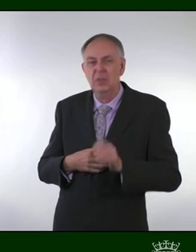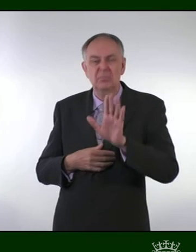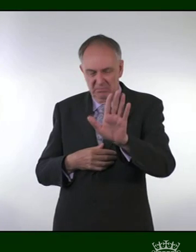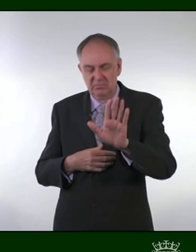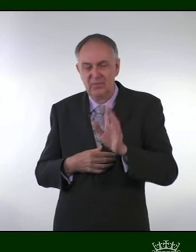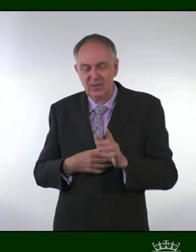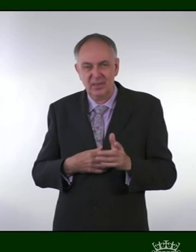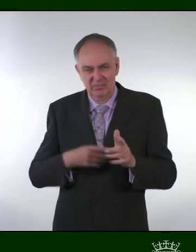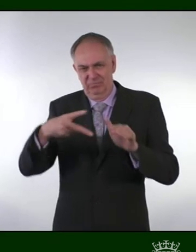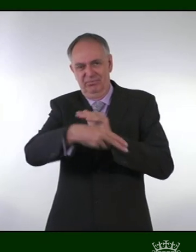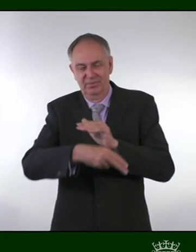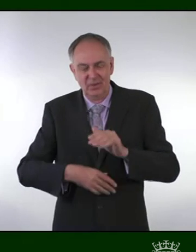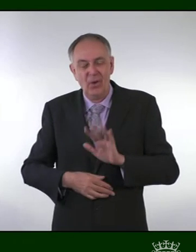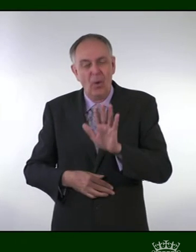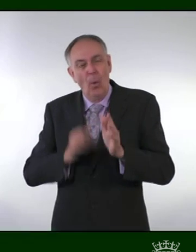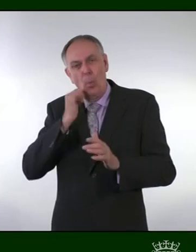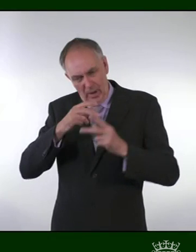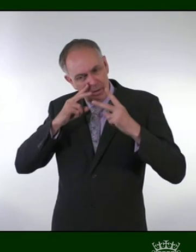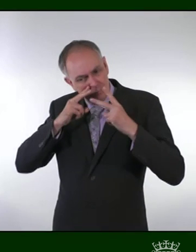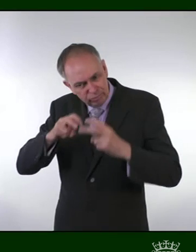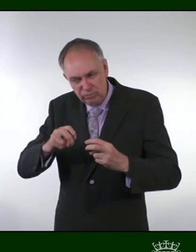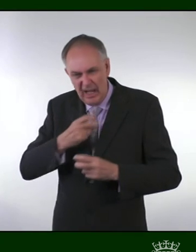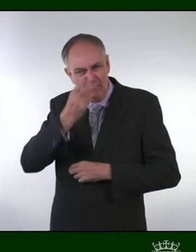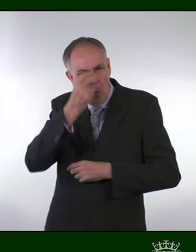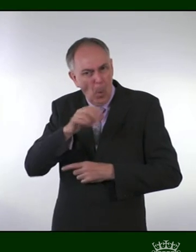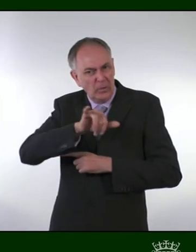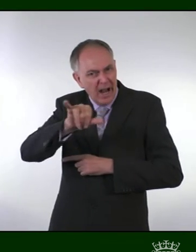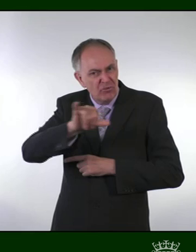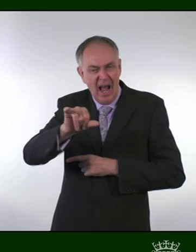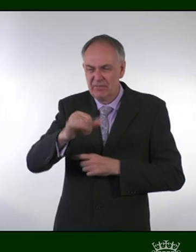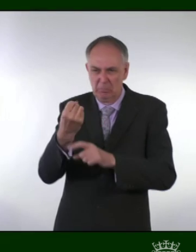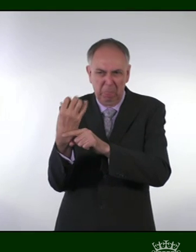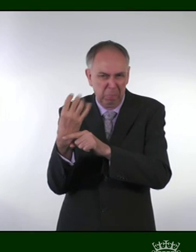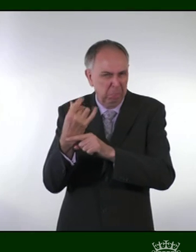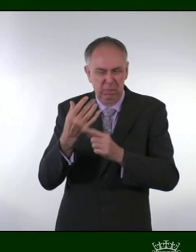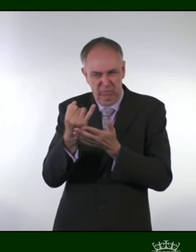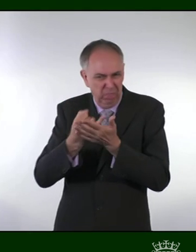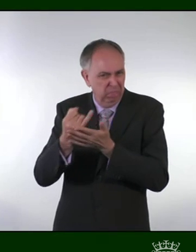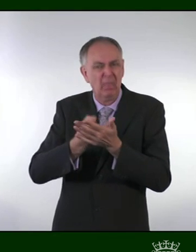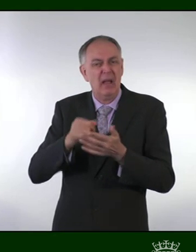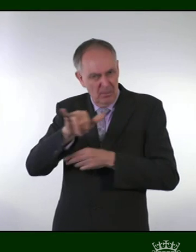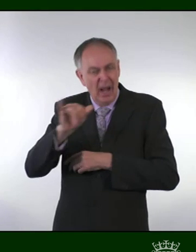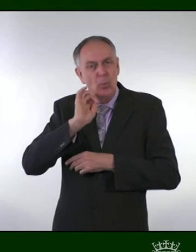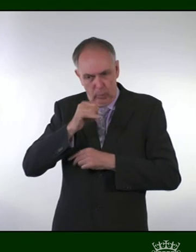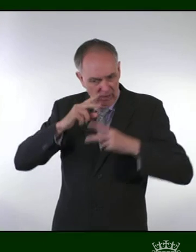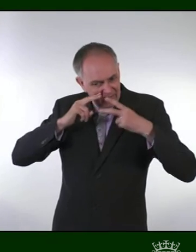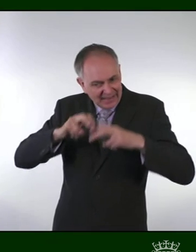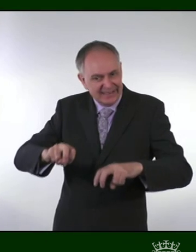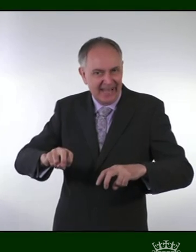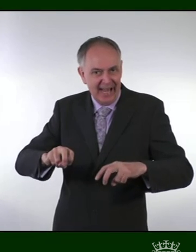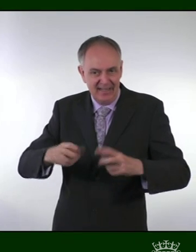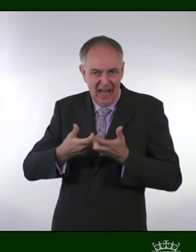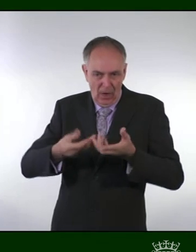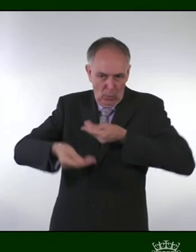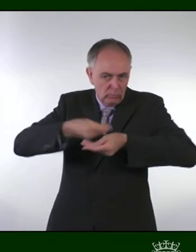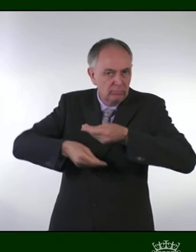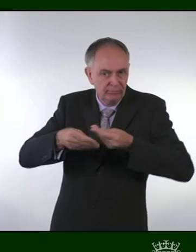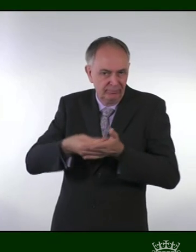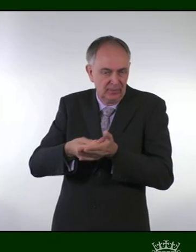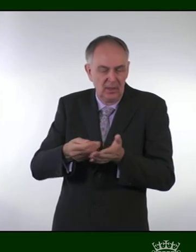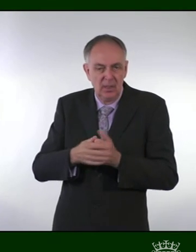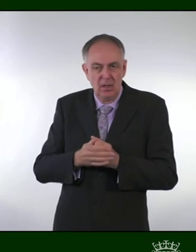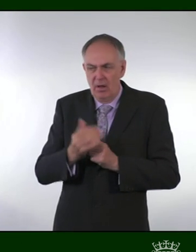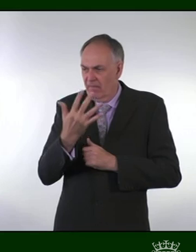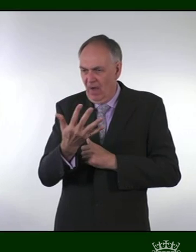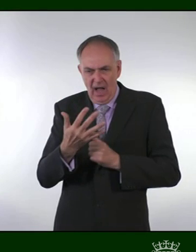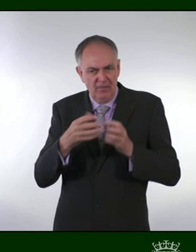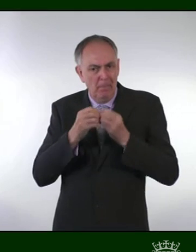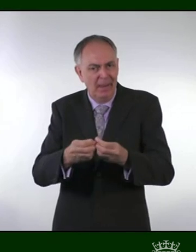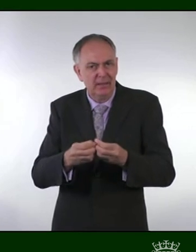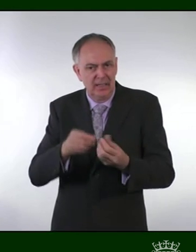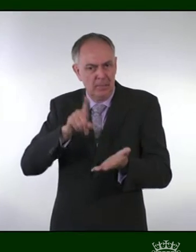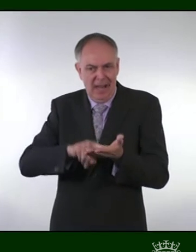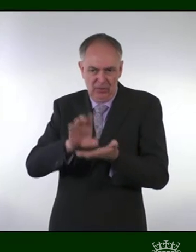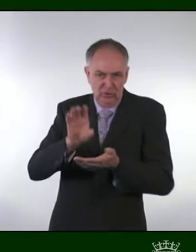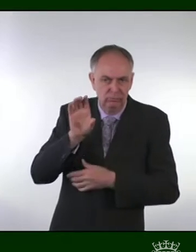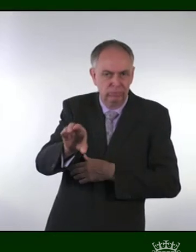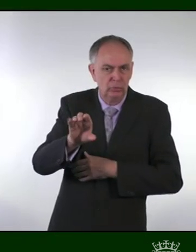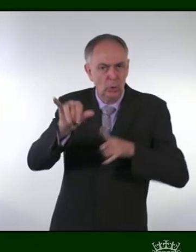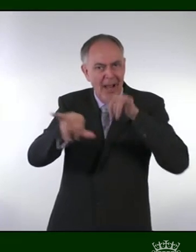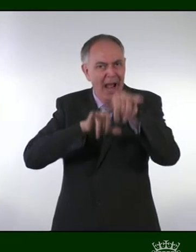I will examine the idea of a scrappage scheme for old and highly polluting aircraft, but I can tell my honourable Friend that long before then, we are putting £3 .9 billion into the Aerospace Technology Institute.